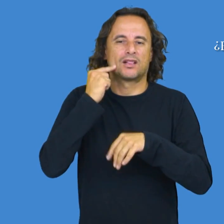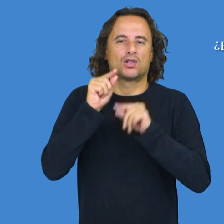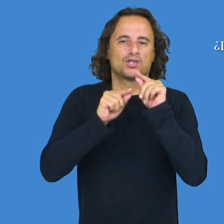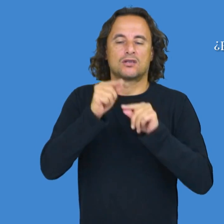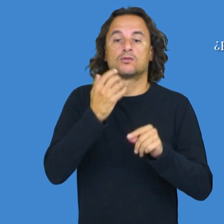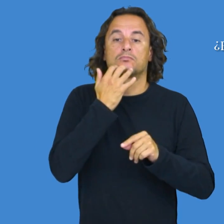virus